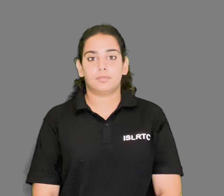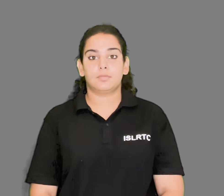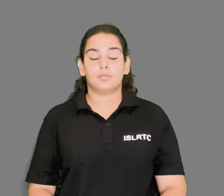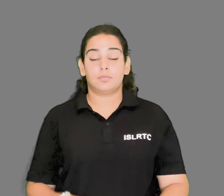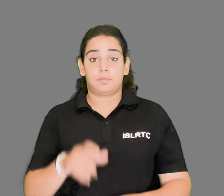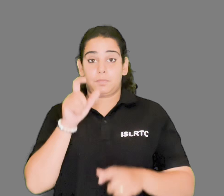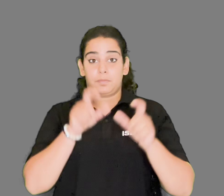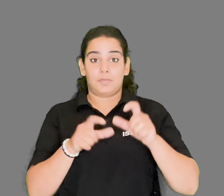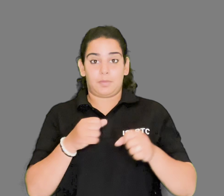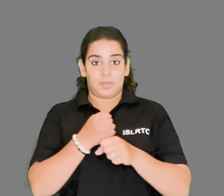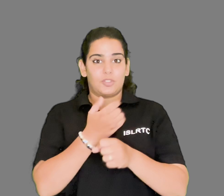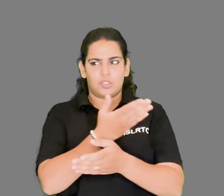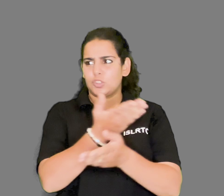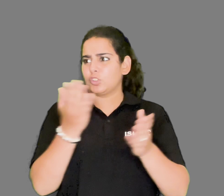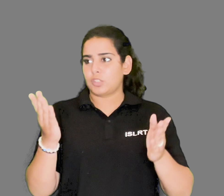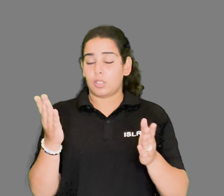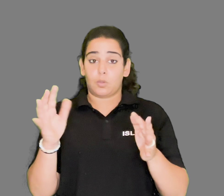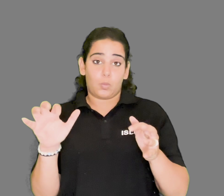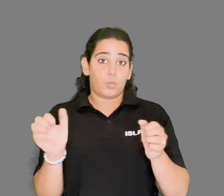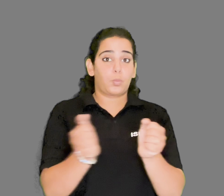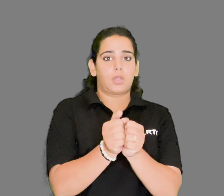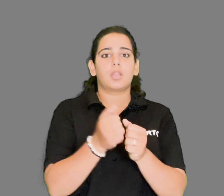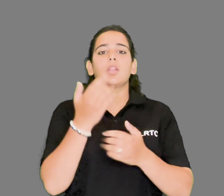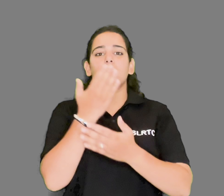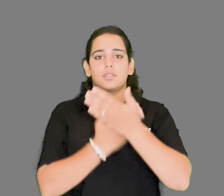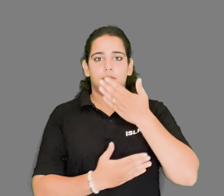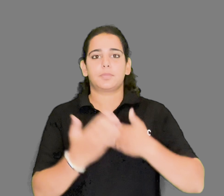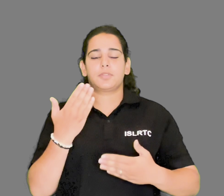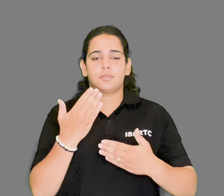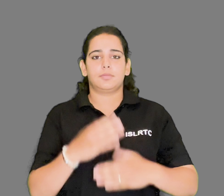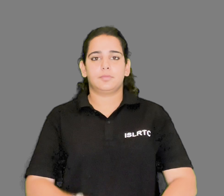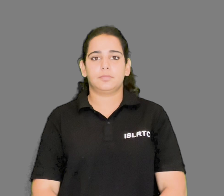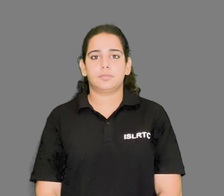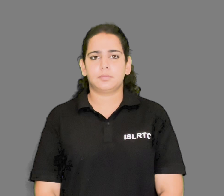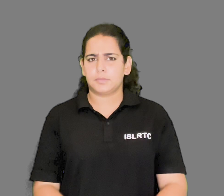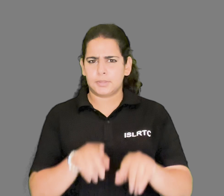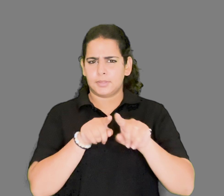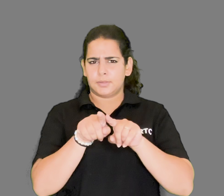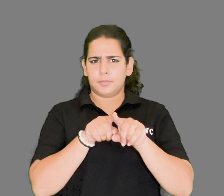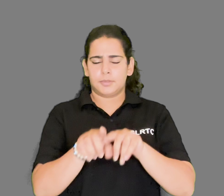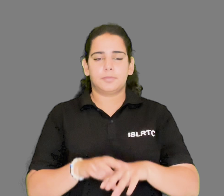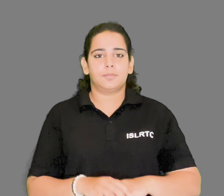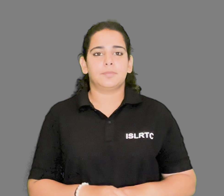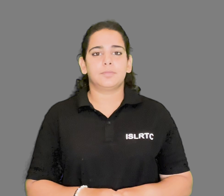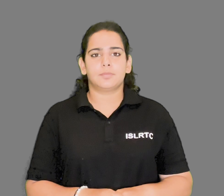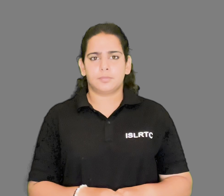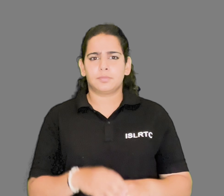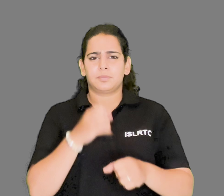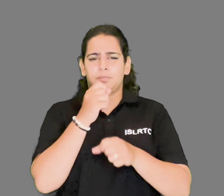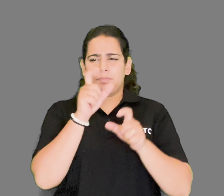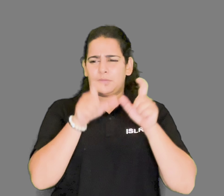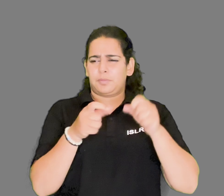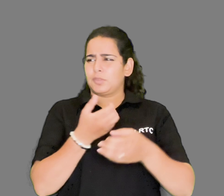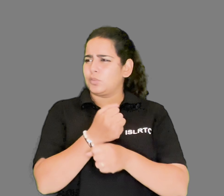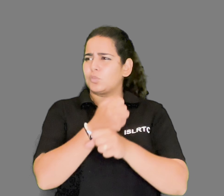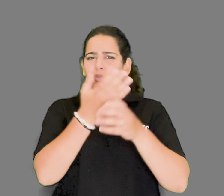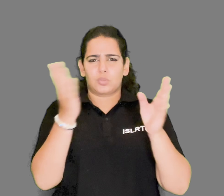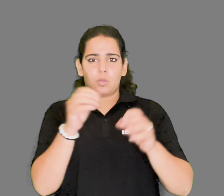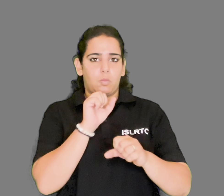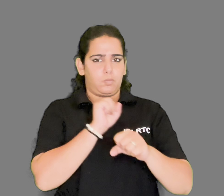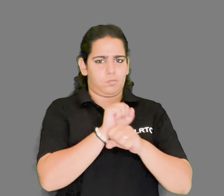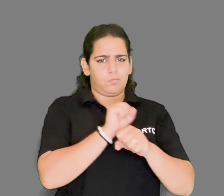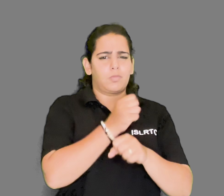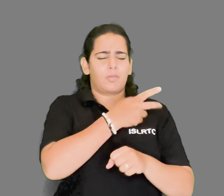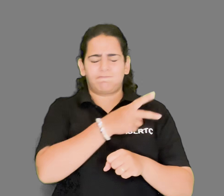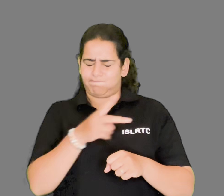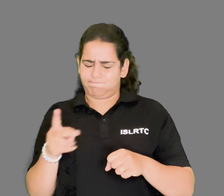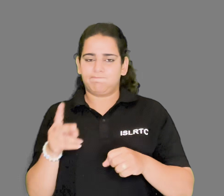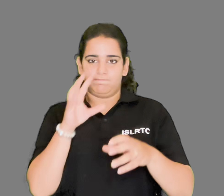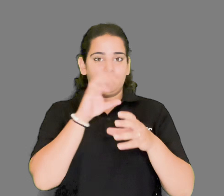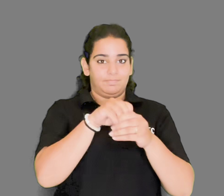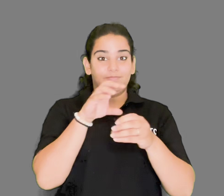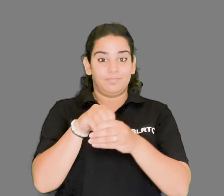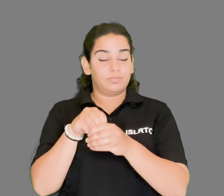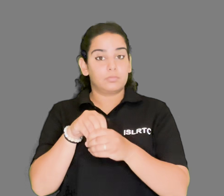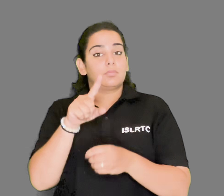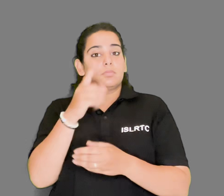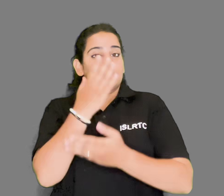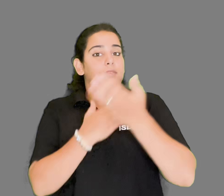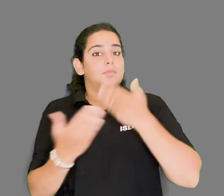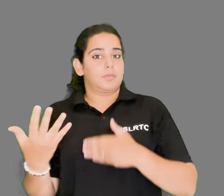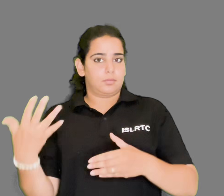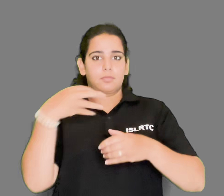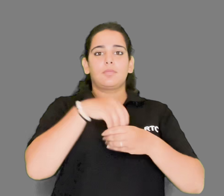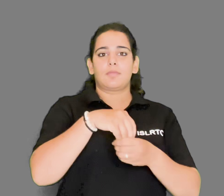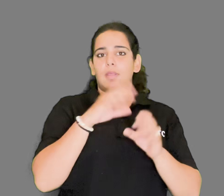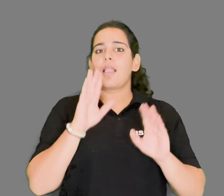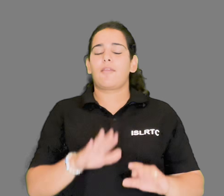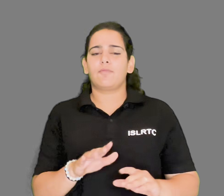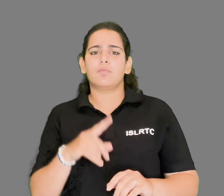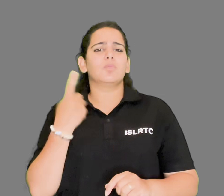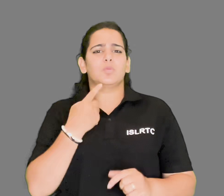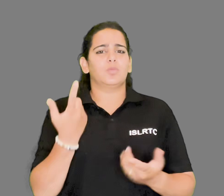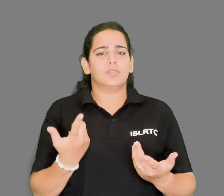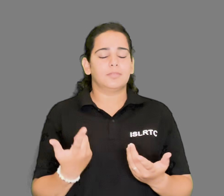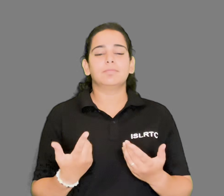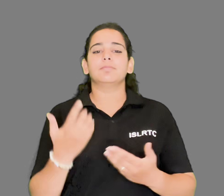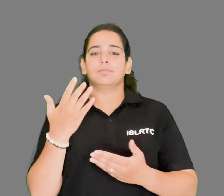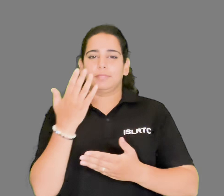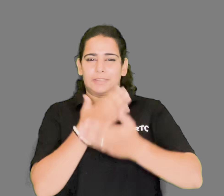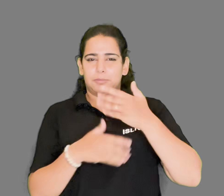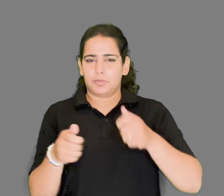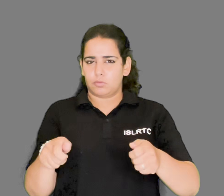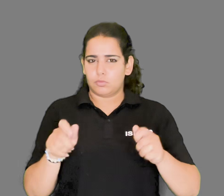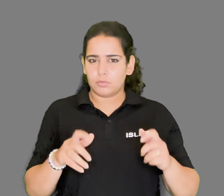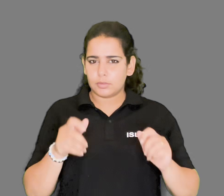Accessibility Grants Financial support provided to organizations or individuals to improve accessibility features or implement accessibility initiatives